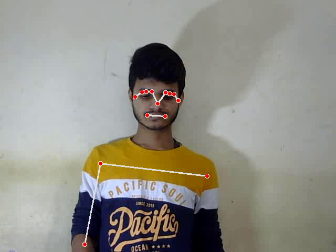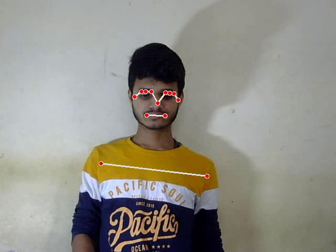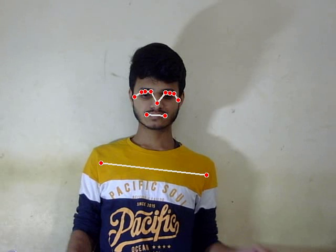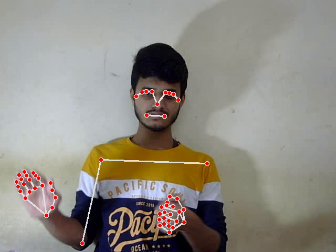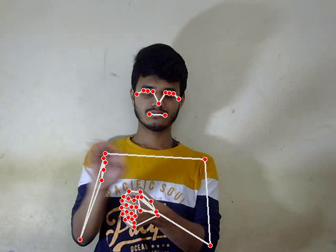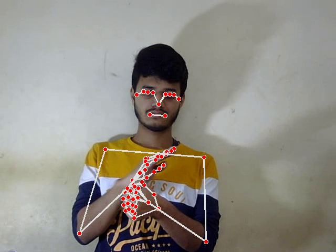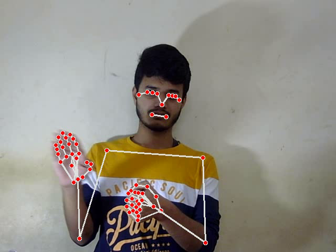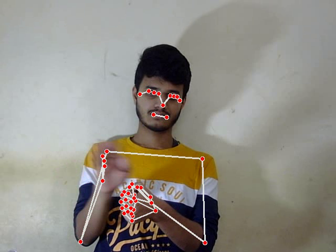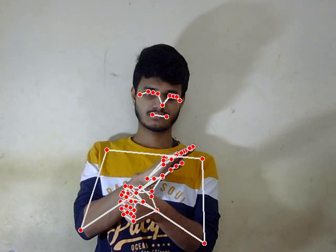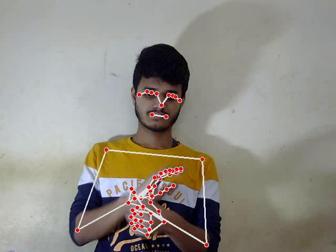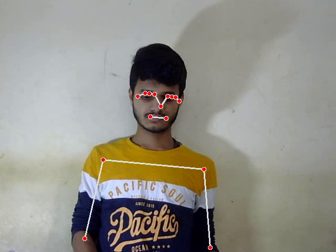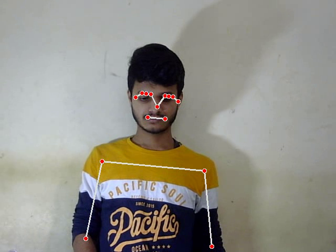busy